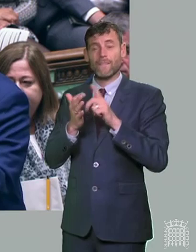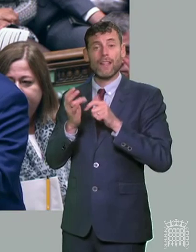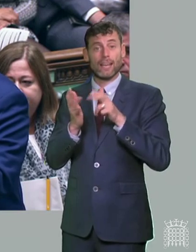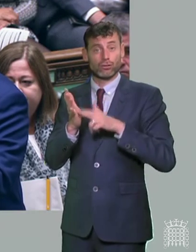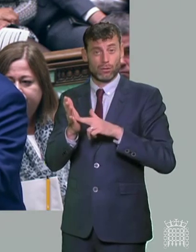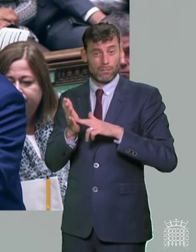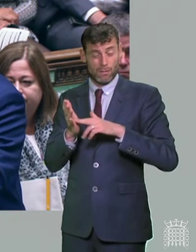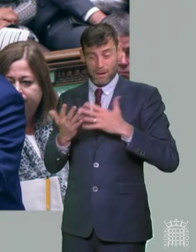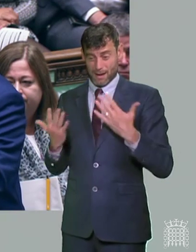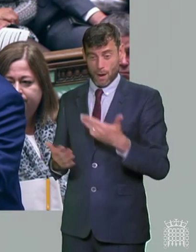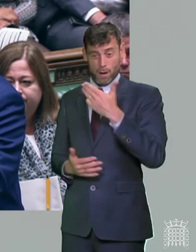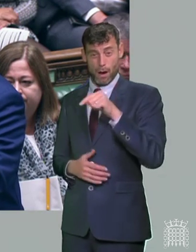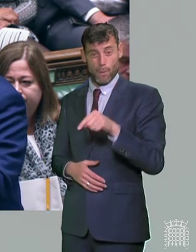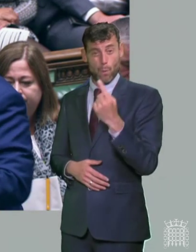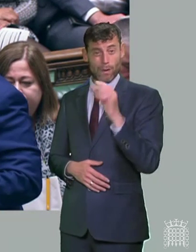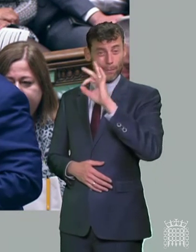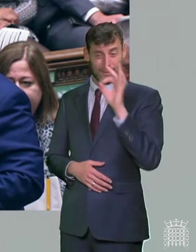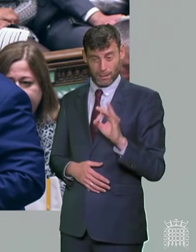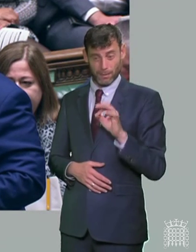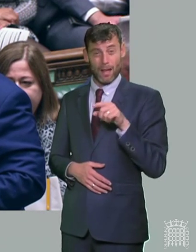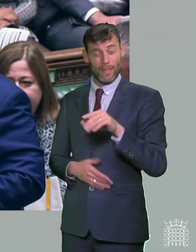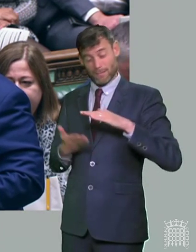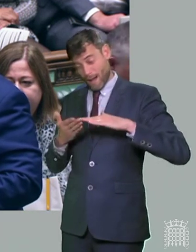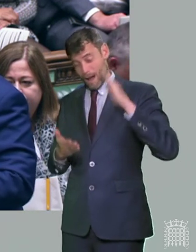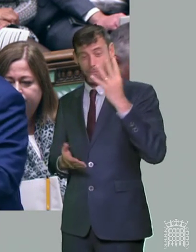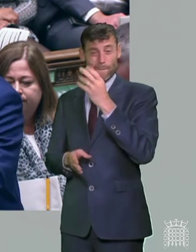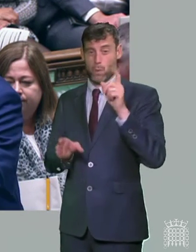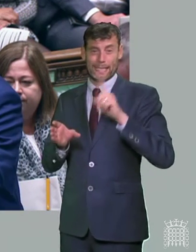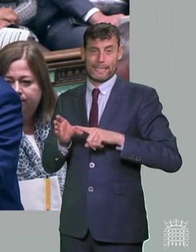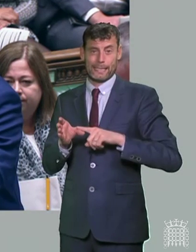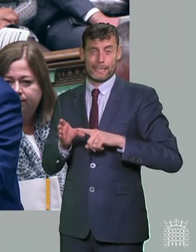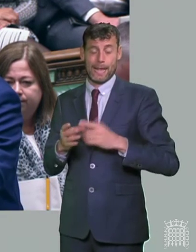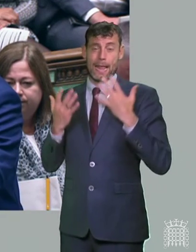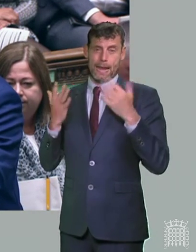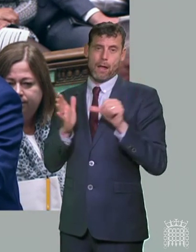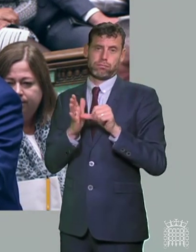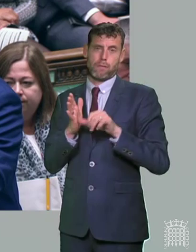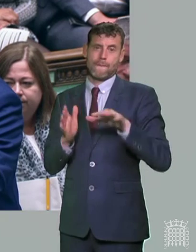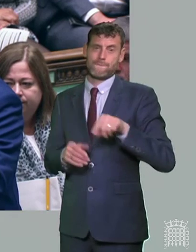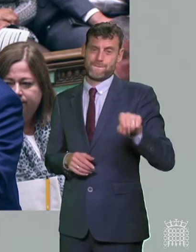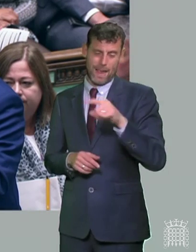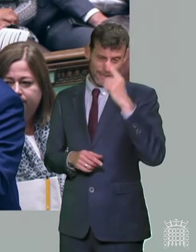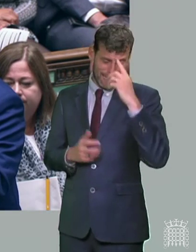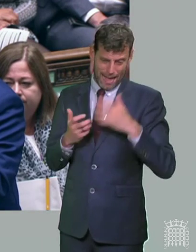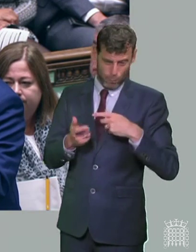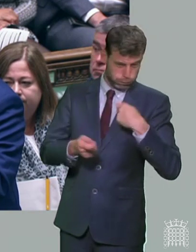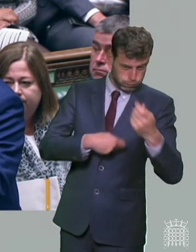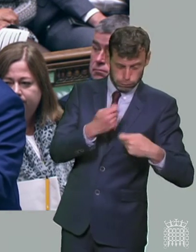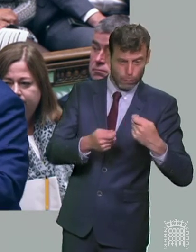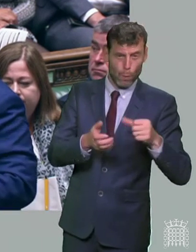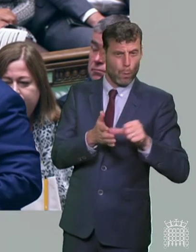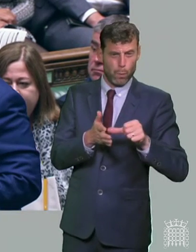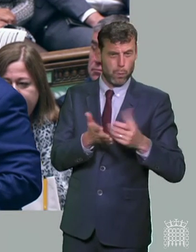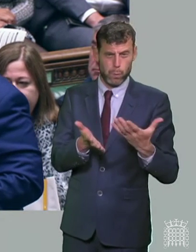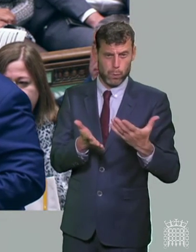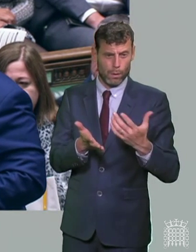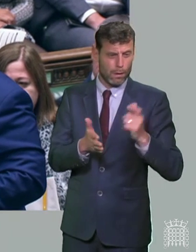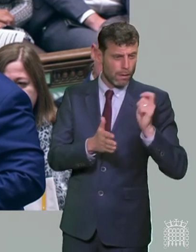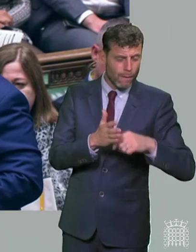Families right across these islands are seeing their incomes squeezed as prices rise, bills soar, and Tory cuts and tax hikes hammer home.